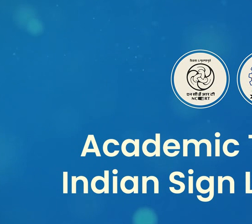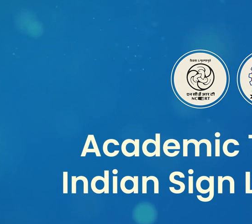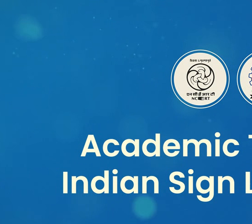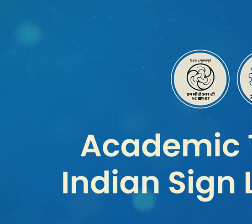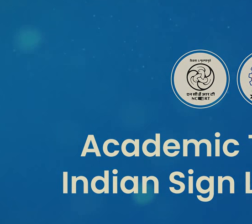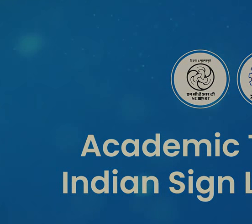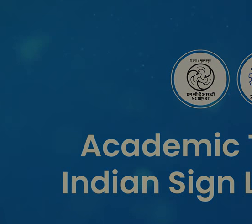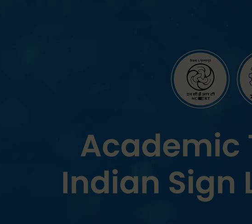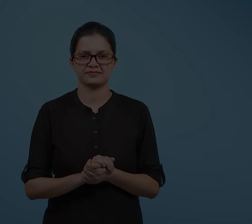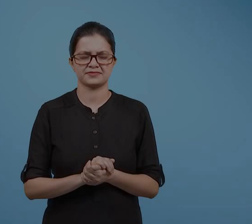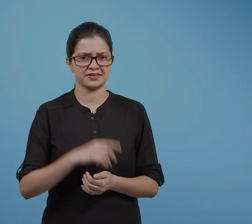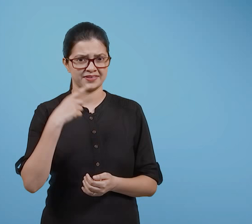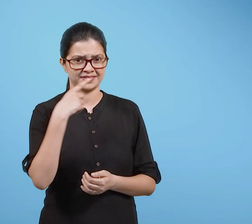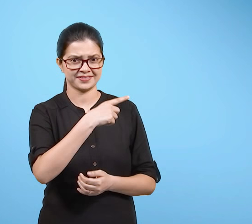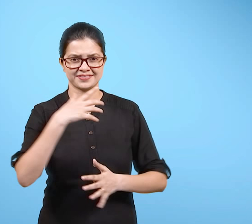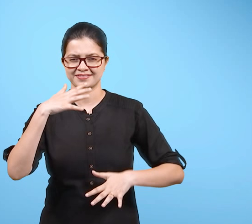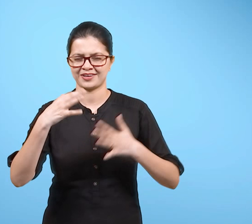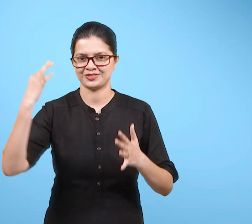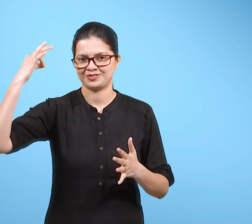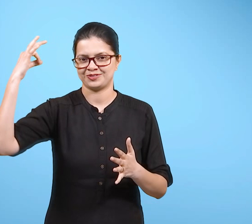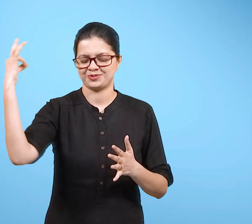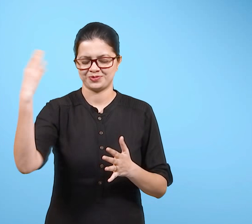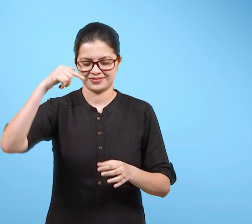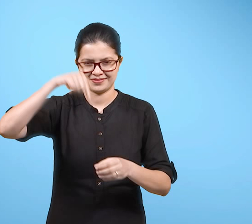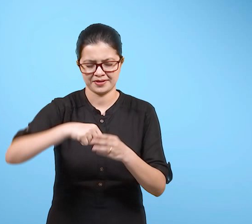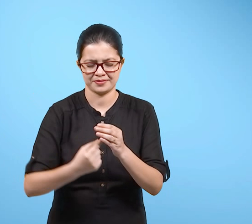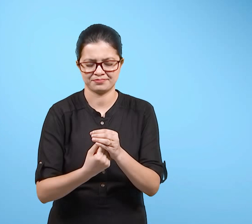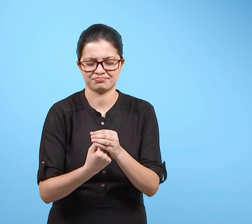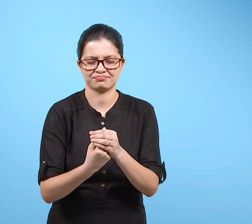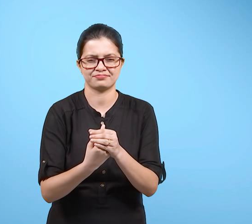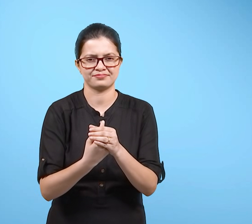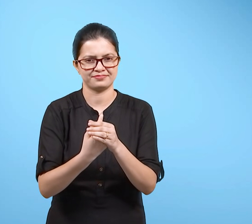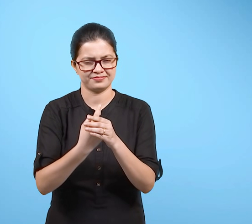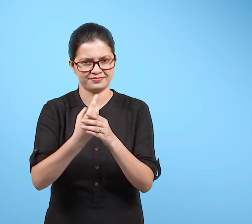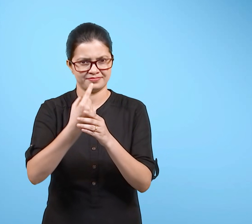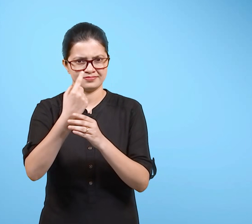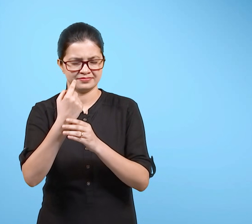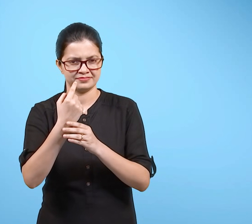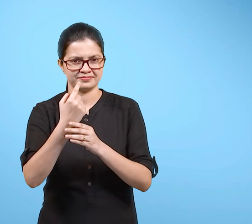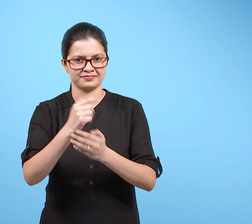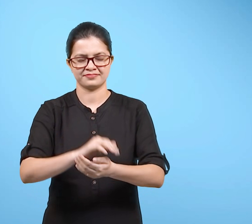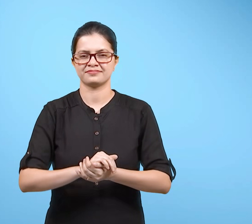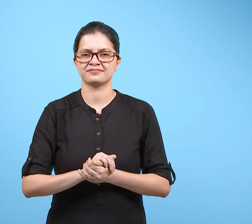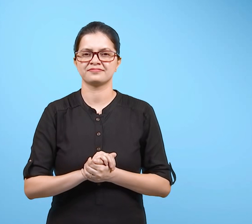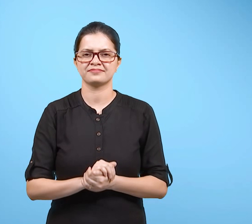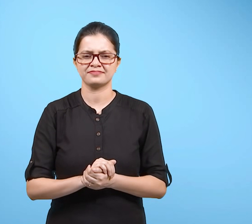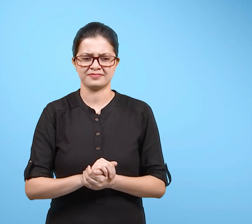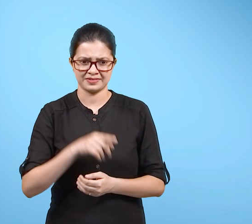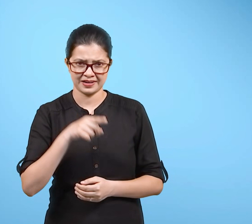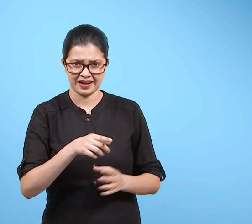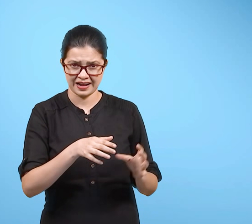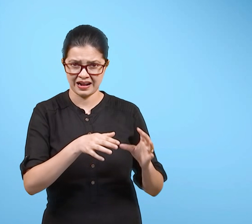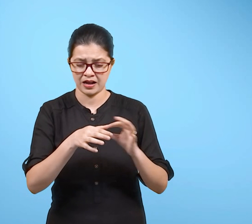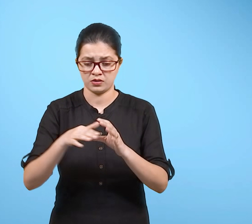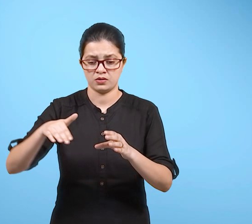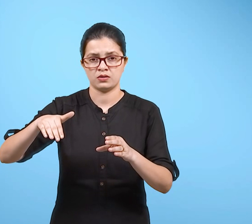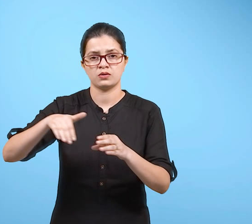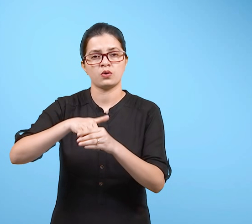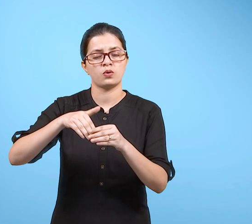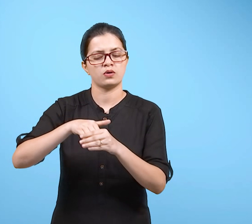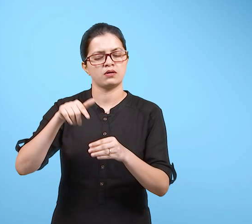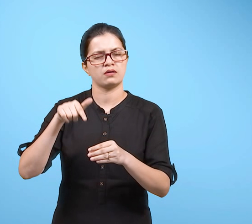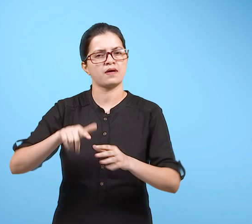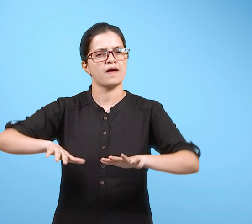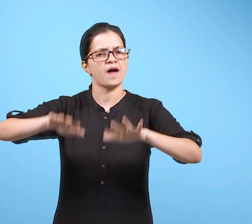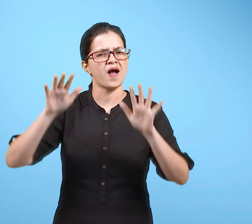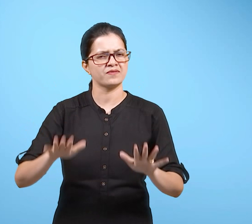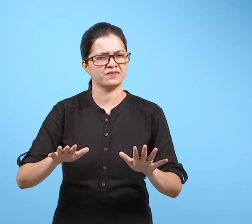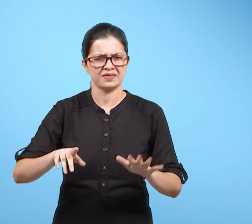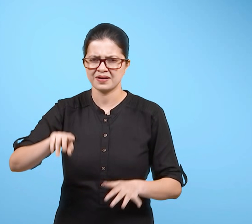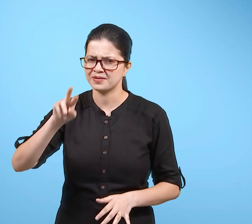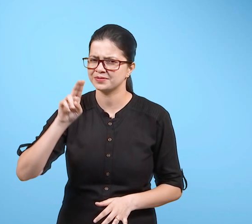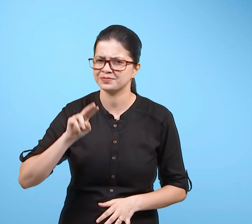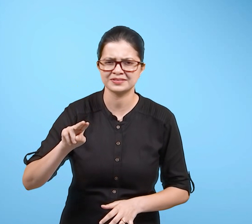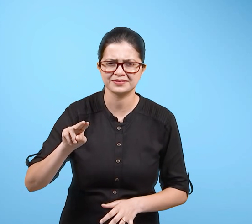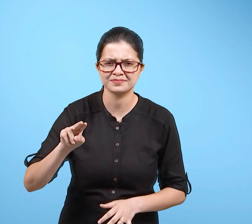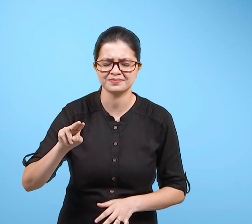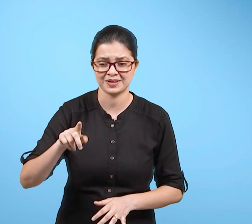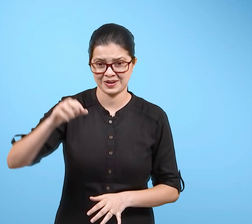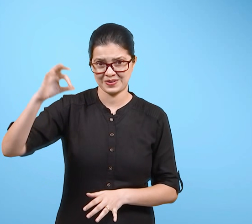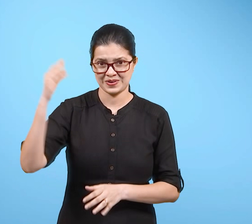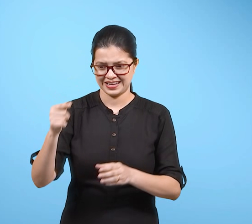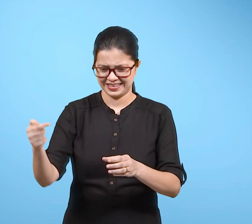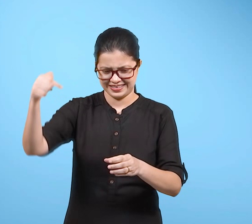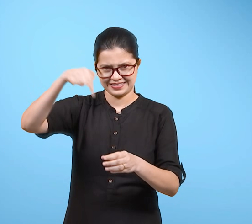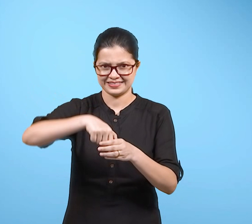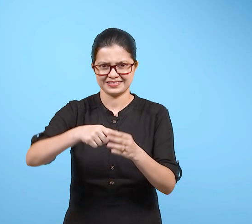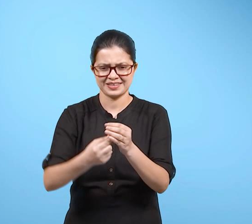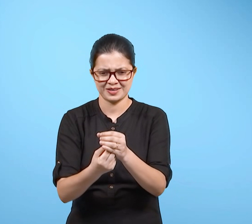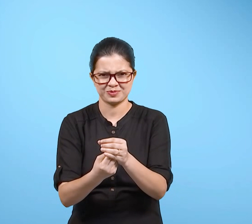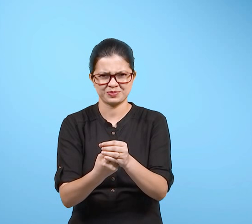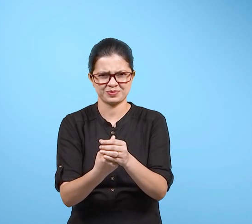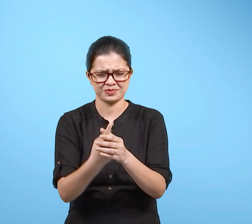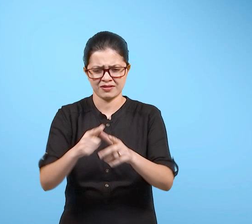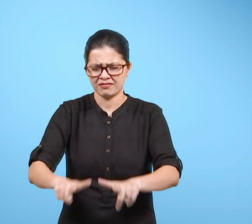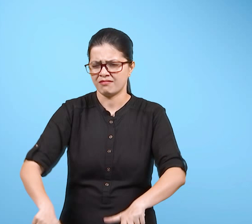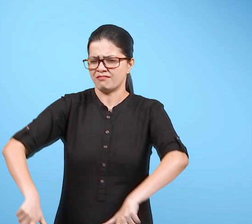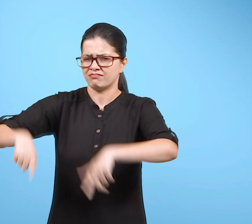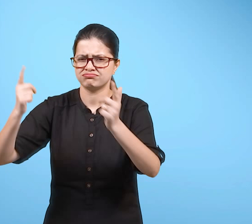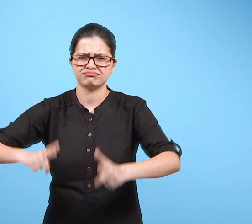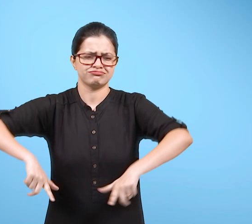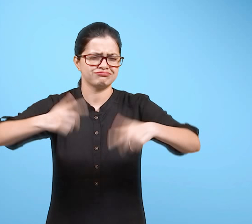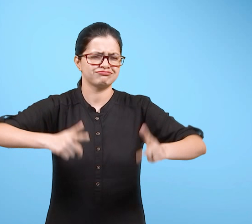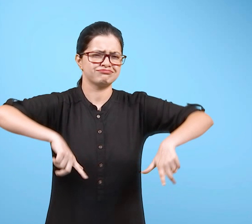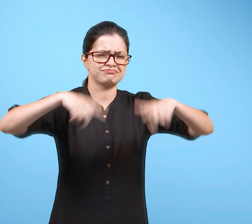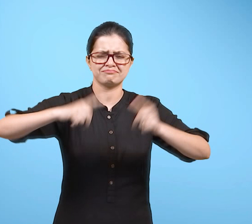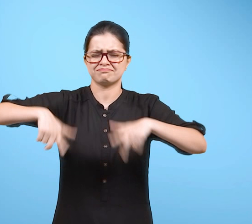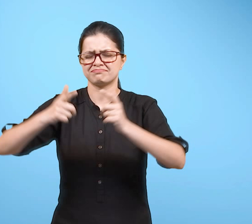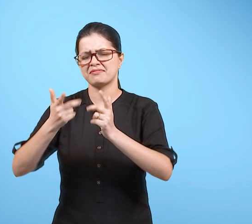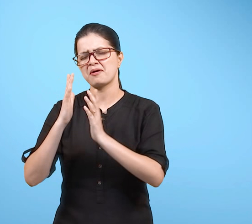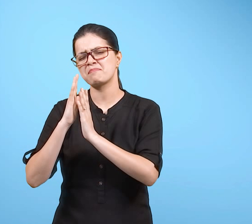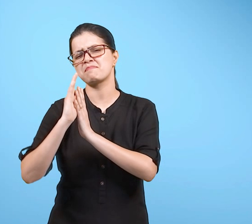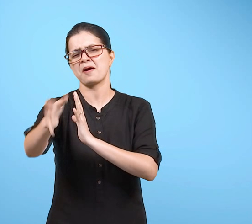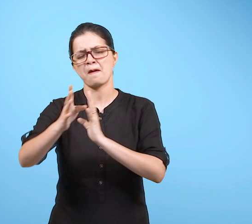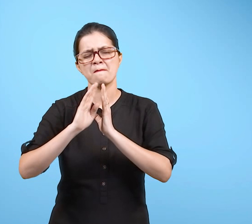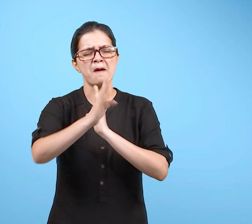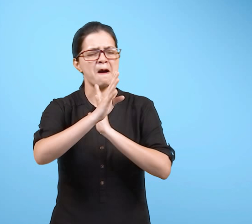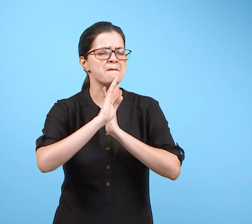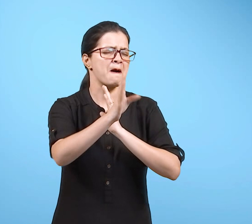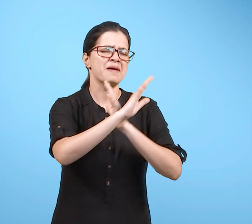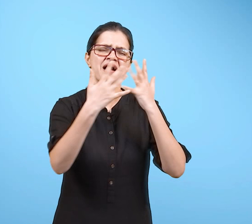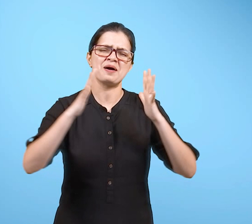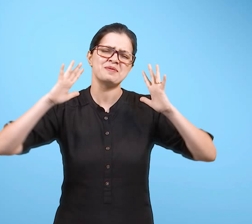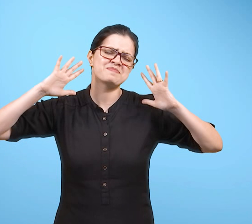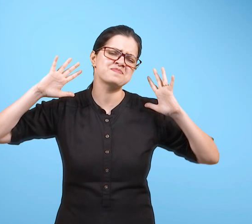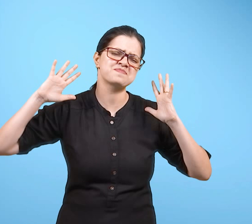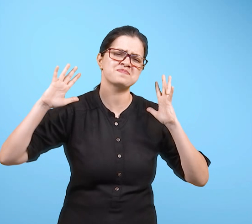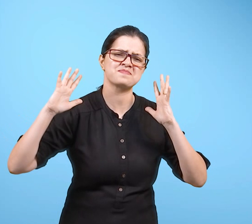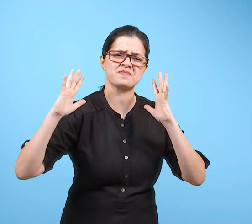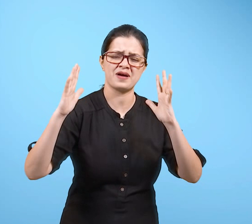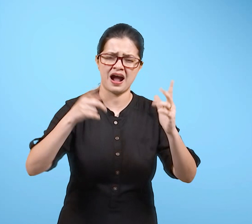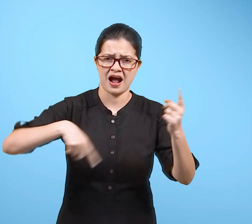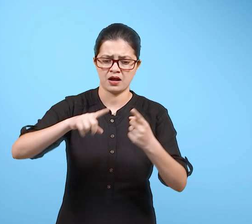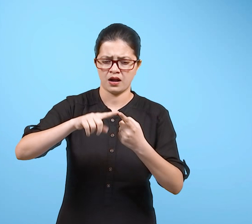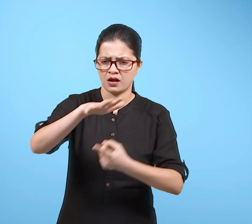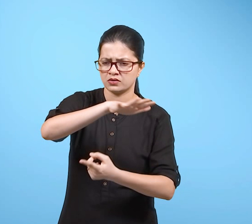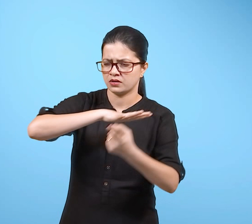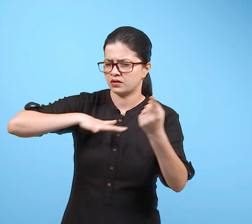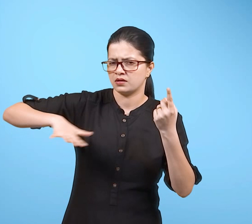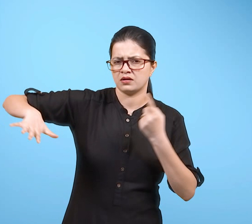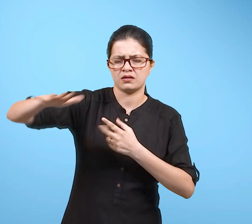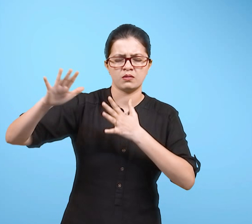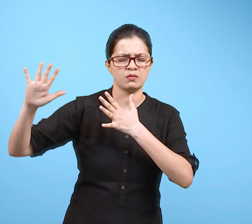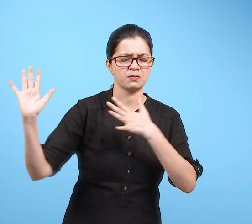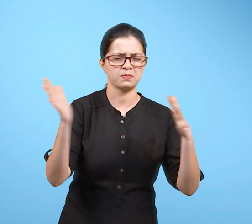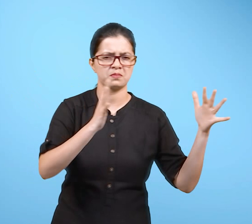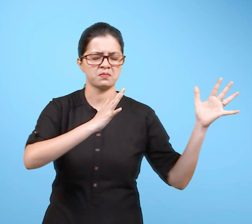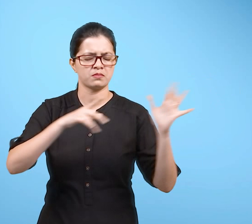Afforestation This sign refers to afforestation, and it can be used in various contexts. Afforestation means means to plant vegetation in an area to increase forest cover. It helps in improving the overall quality of the